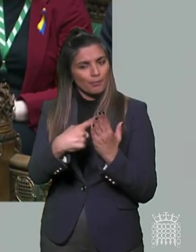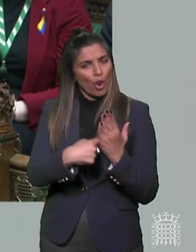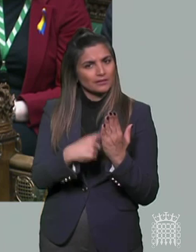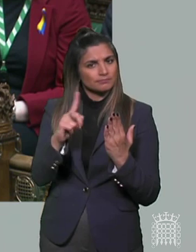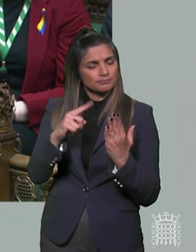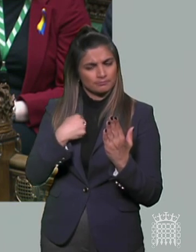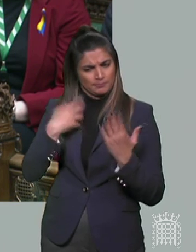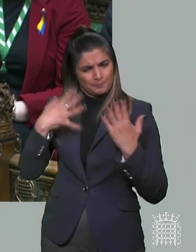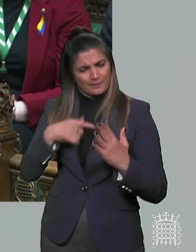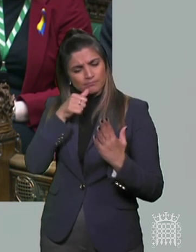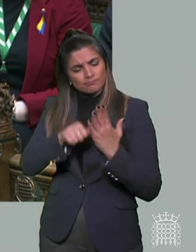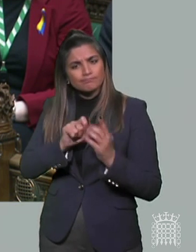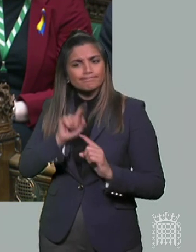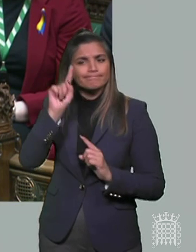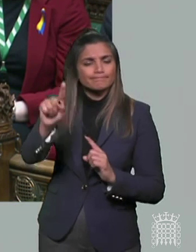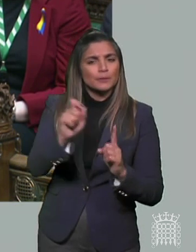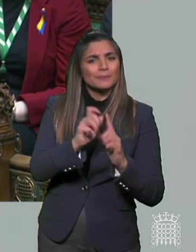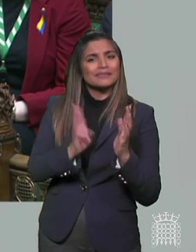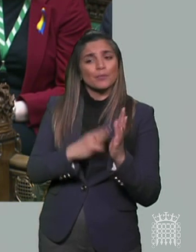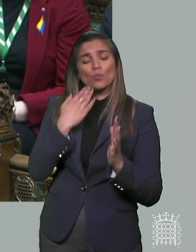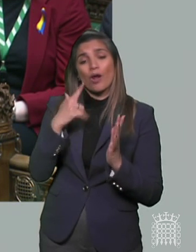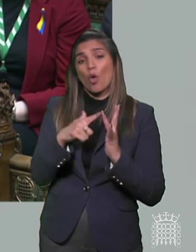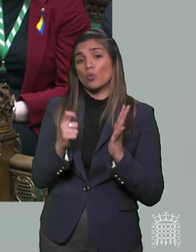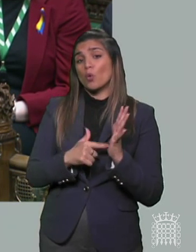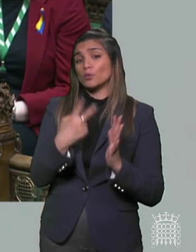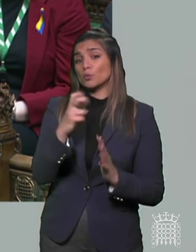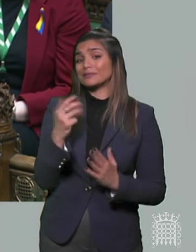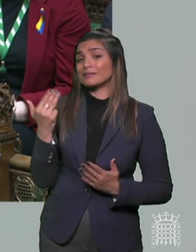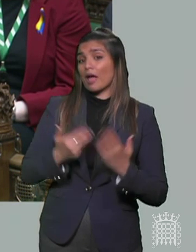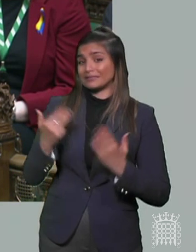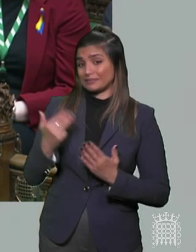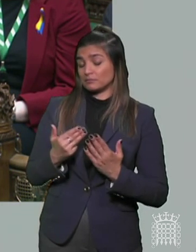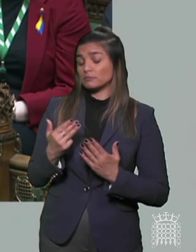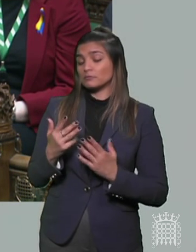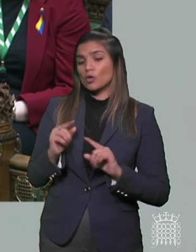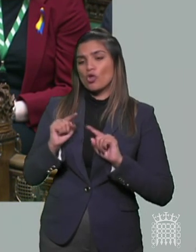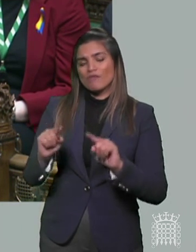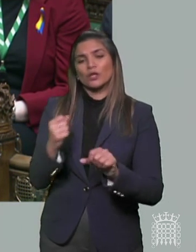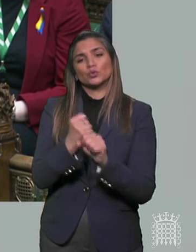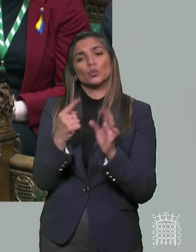I wrote to the Prime Minister in October 2019 about the threat to the Goring gap.